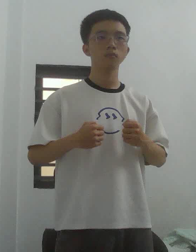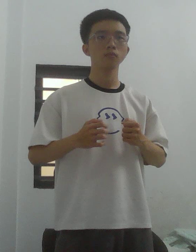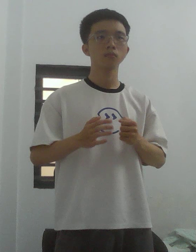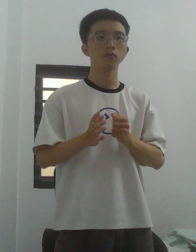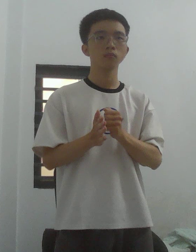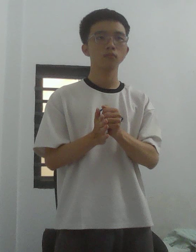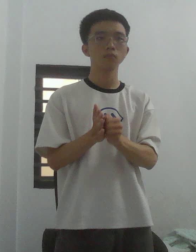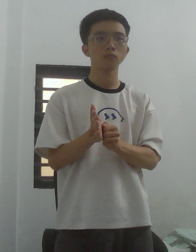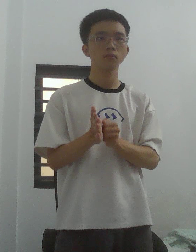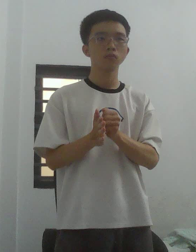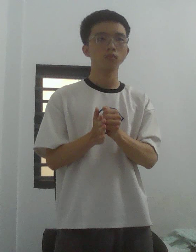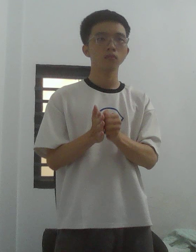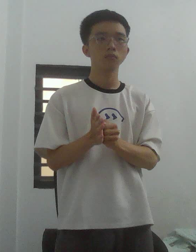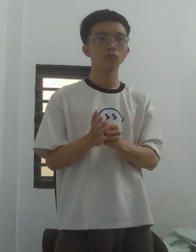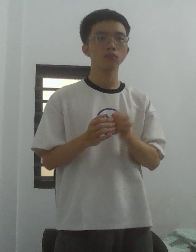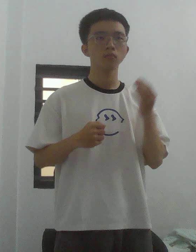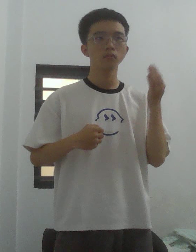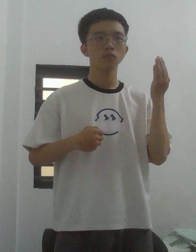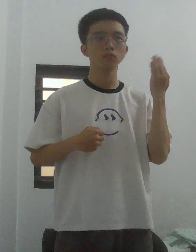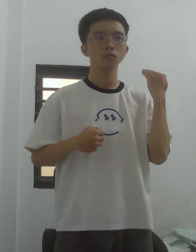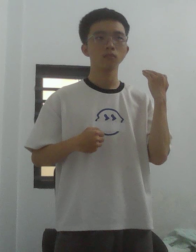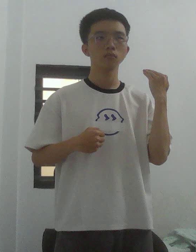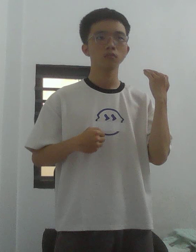thang truoc